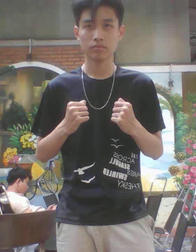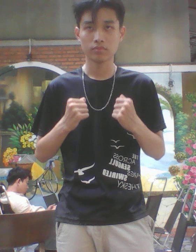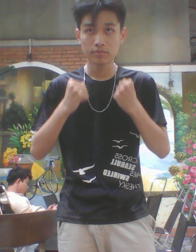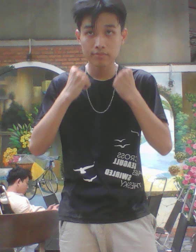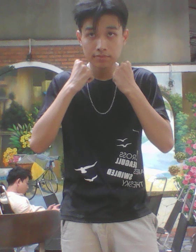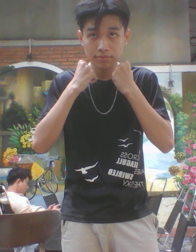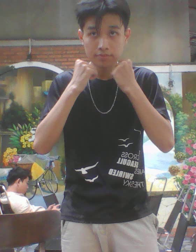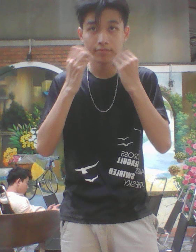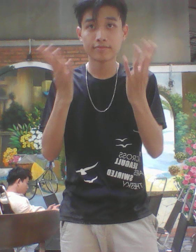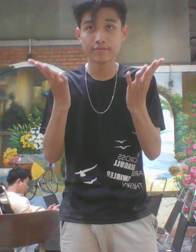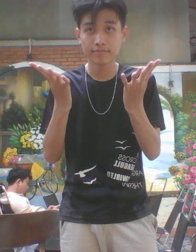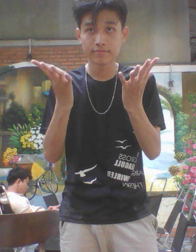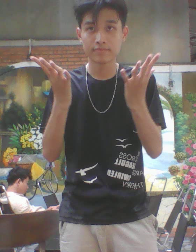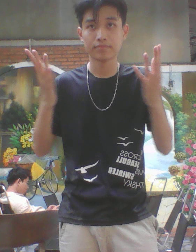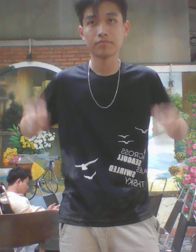cam on